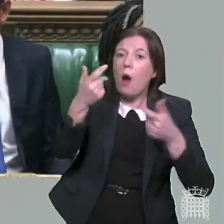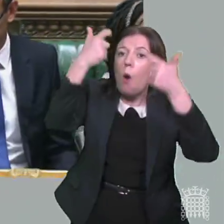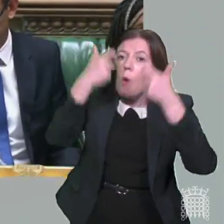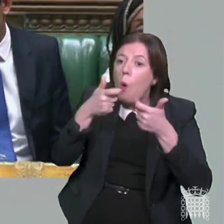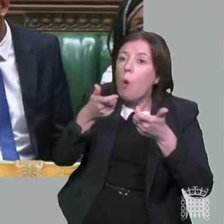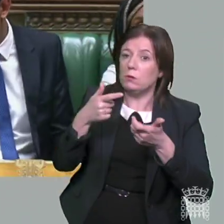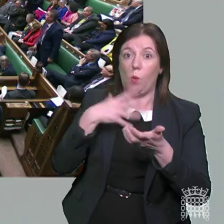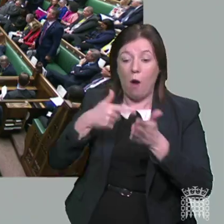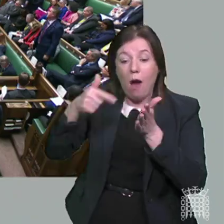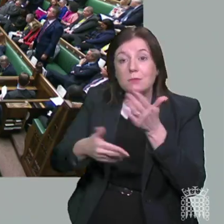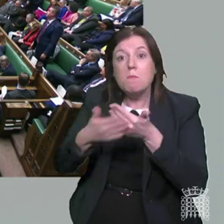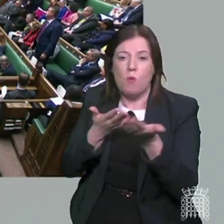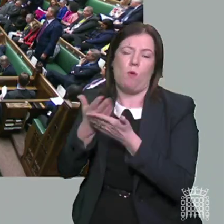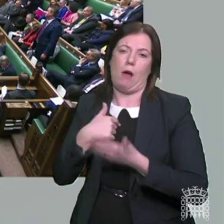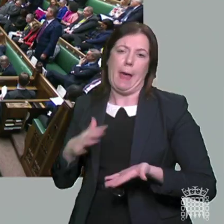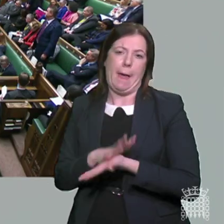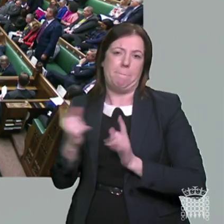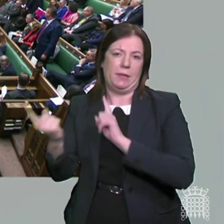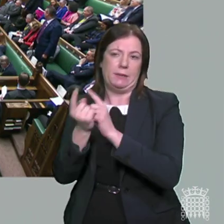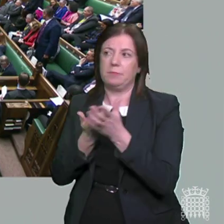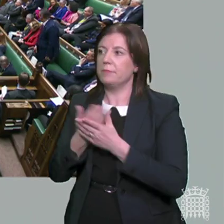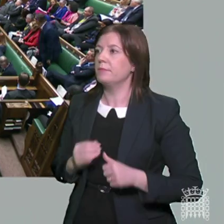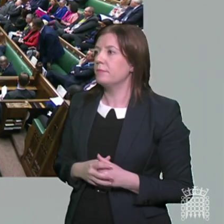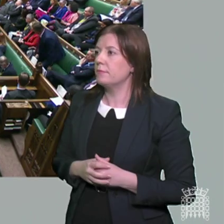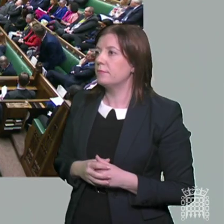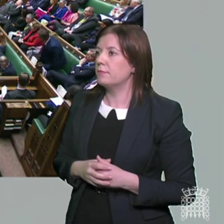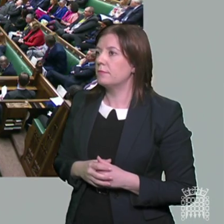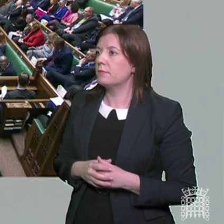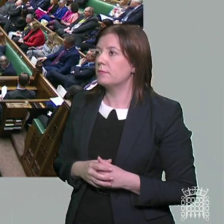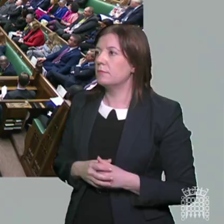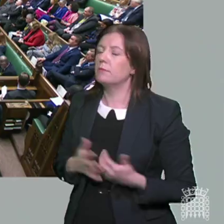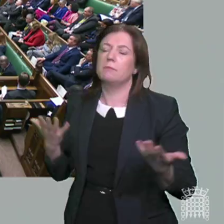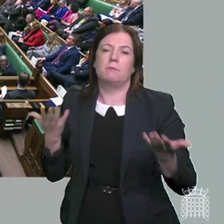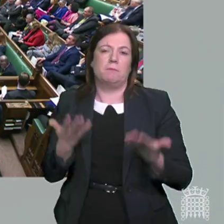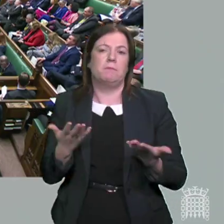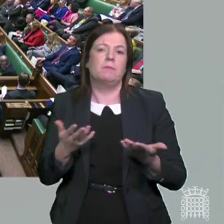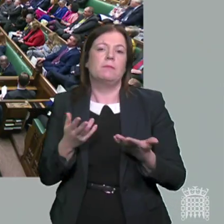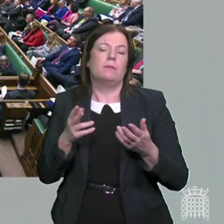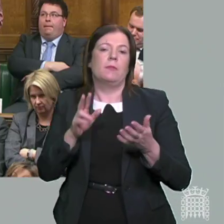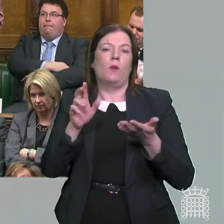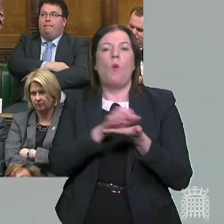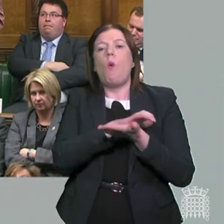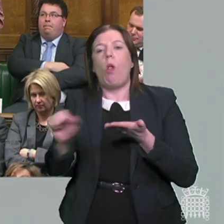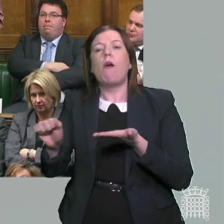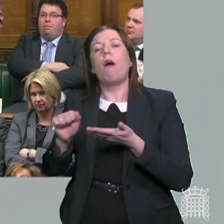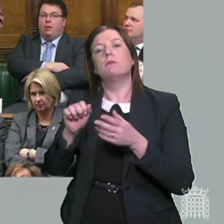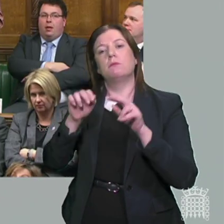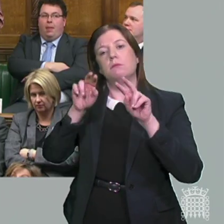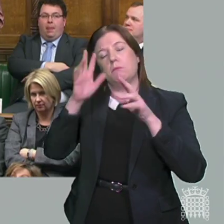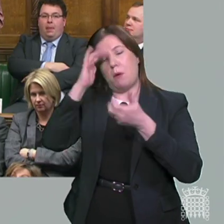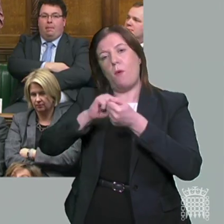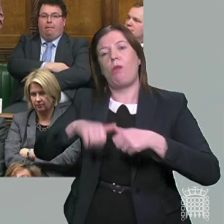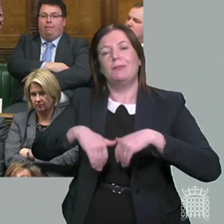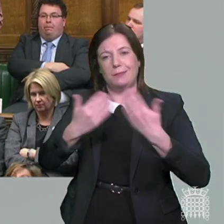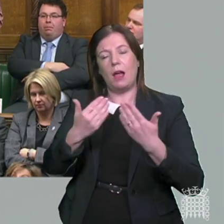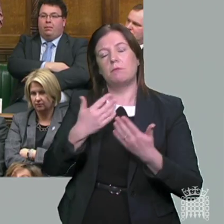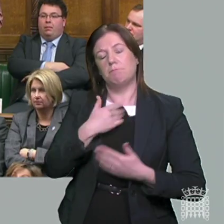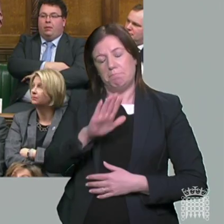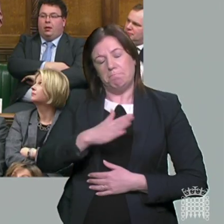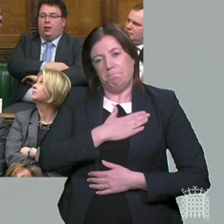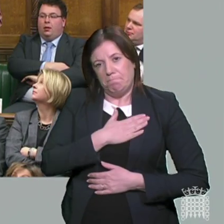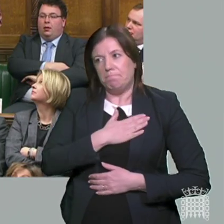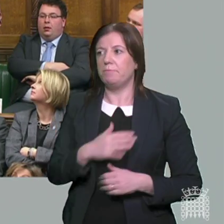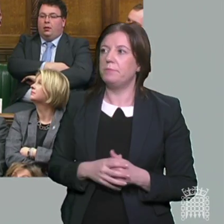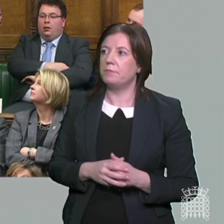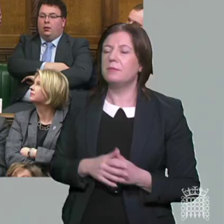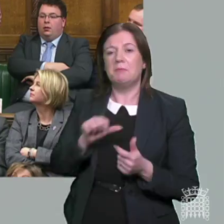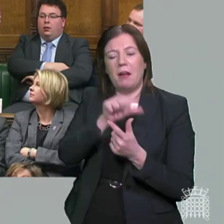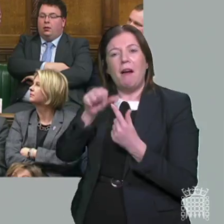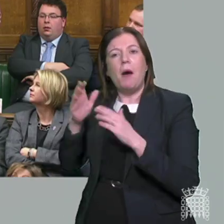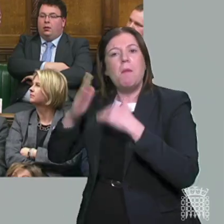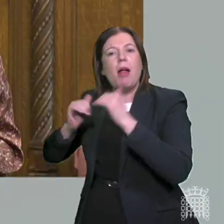May I echo my right honourable Friend’s comments on the importance of Holocaust Memorial Day and welcome his renewed commitment today regarding the holocaust memorial and learning centre?